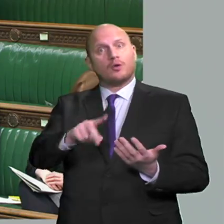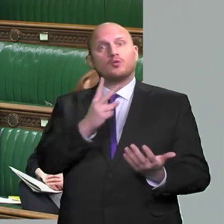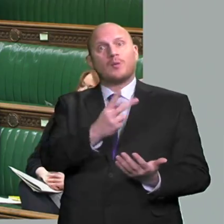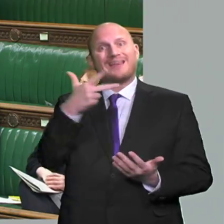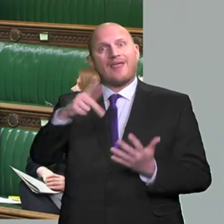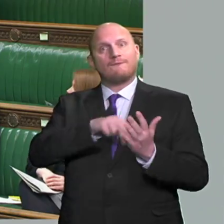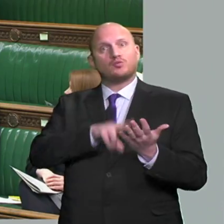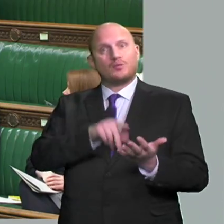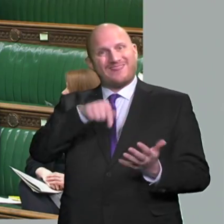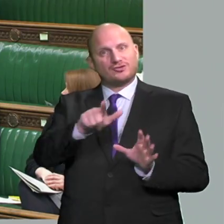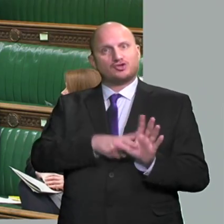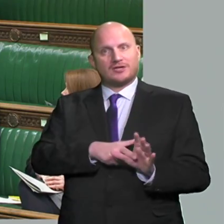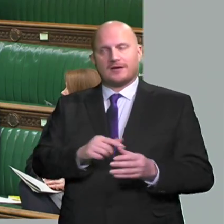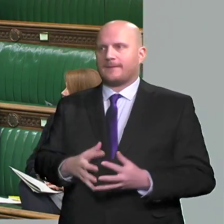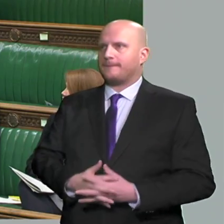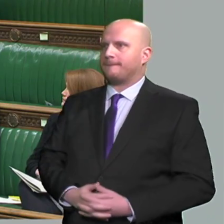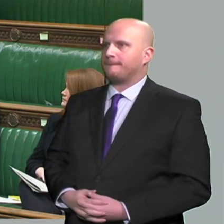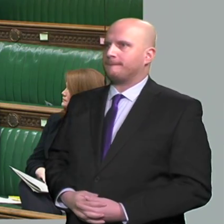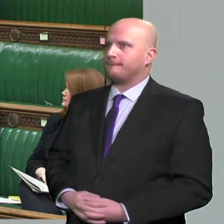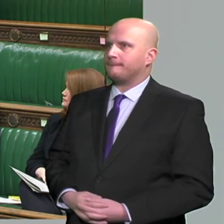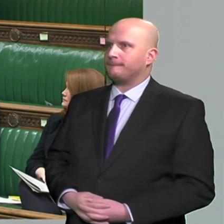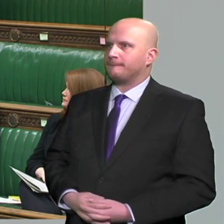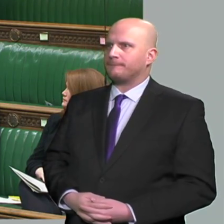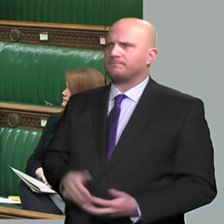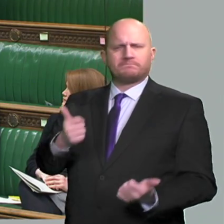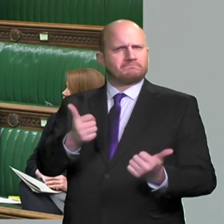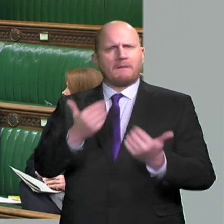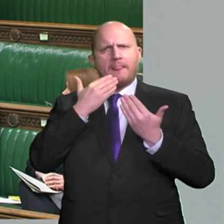I welcome that update.